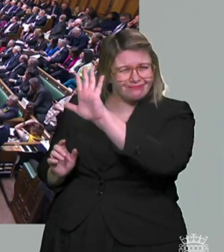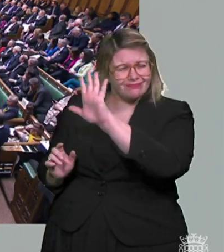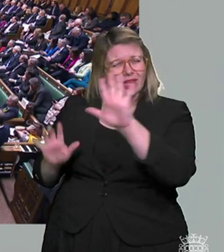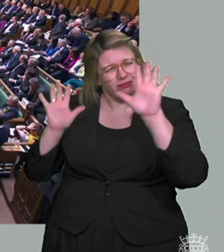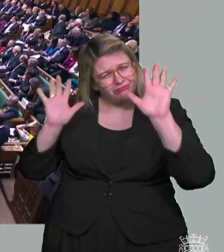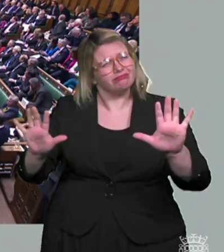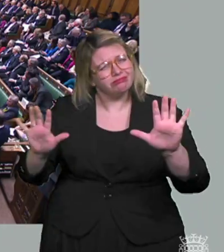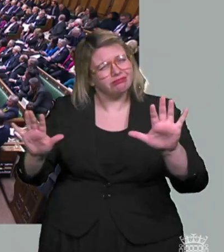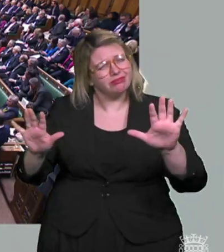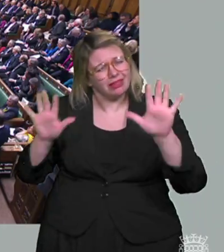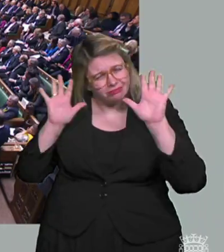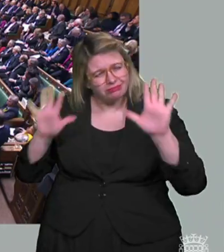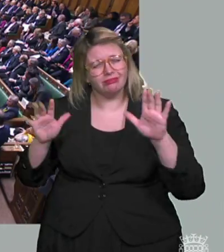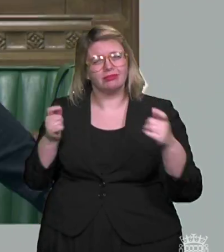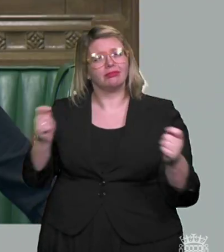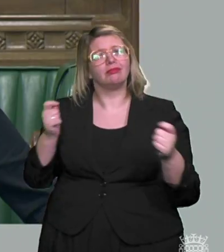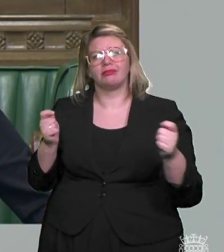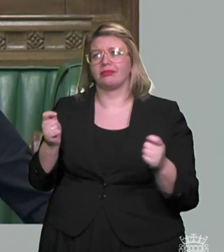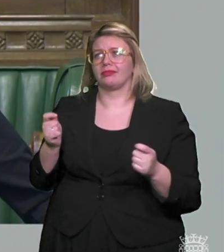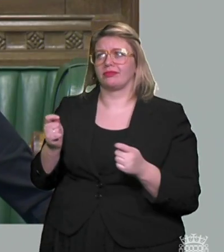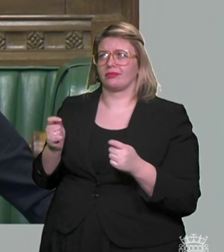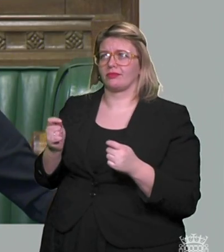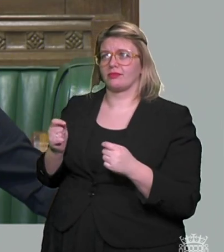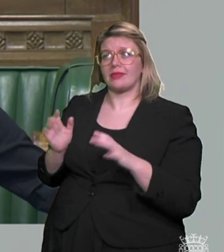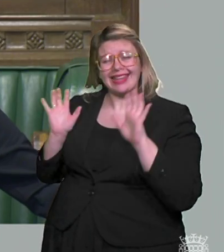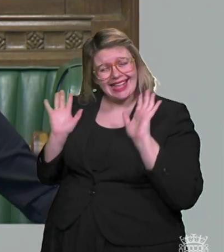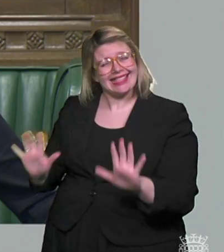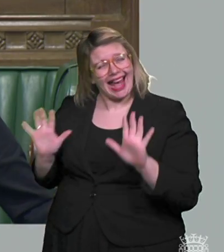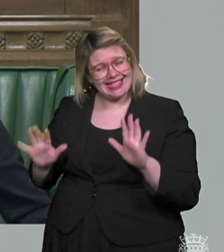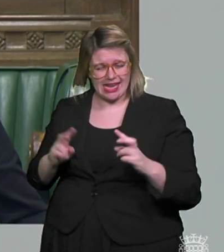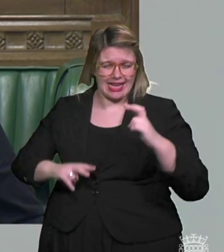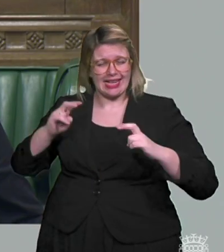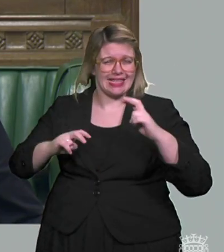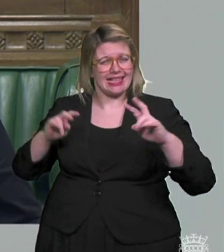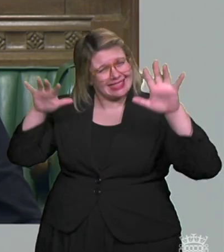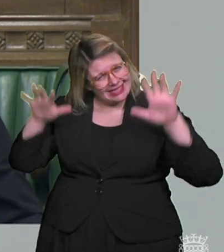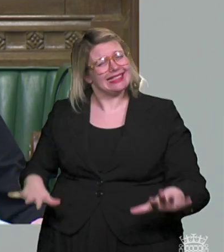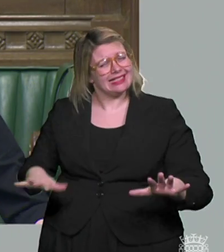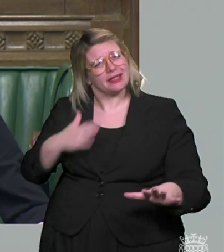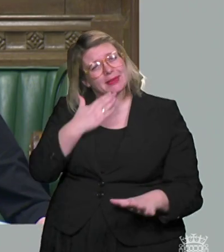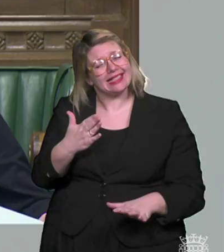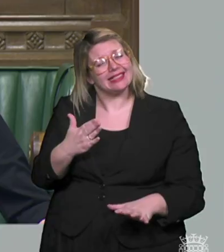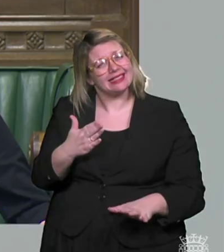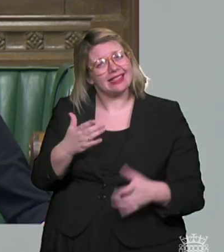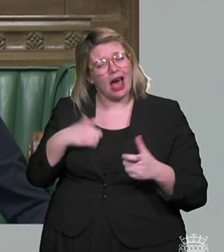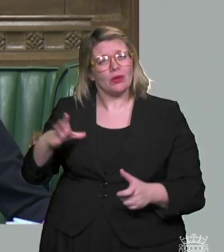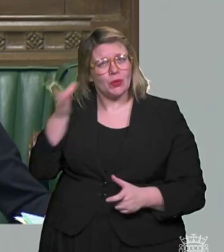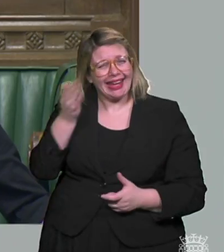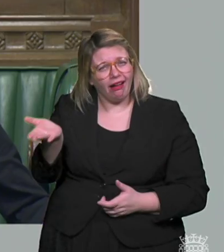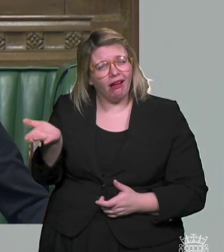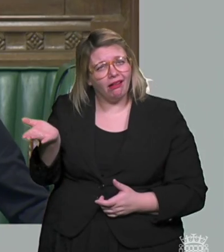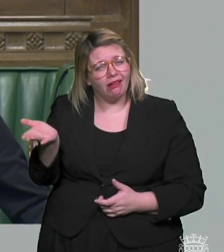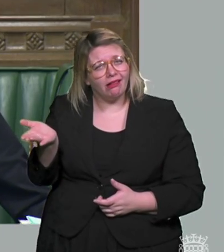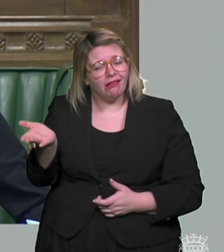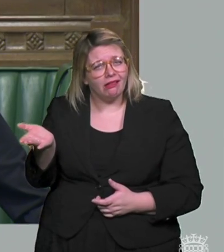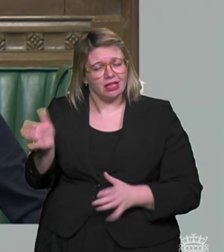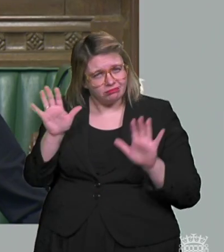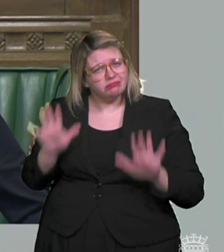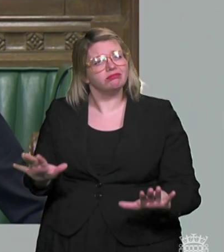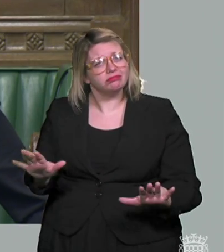Order. Just because the Chancellor of the Exchequer is either unpopular or popular, we still need to keep the noise down because we still have to hear what he has to say.